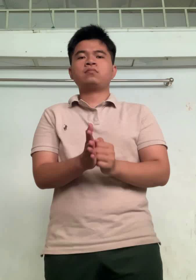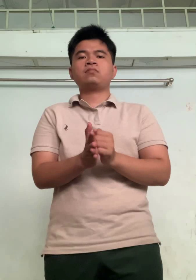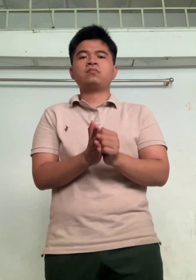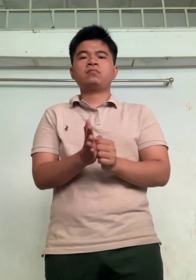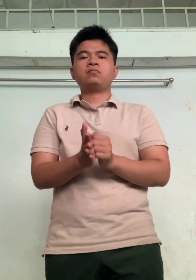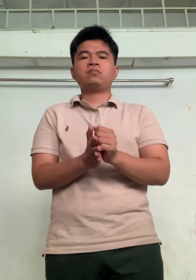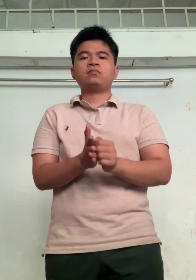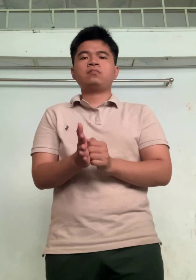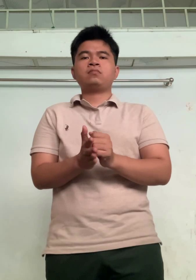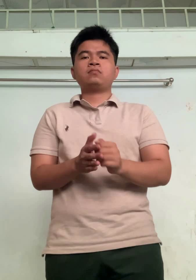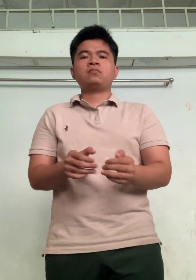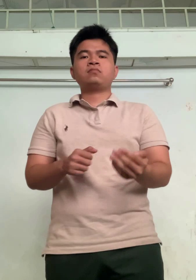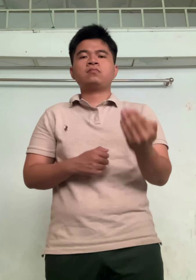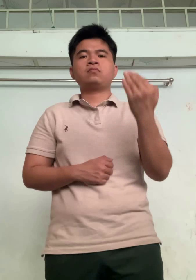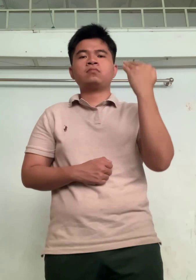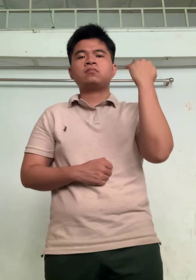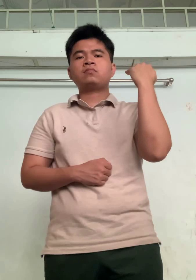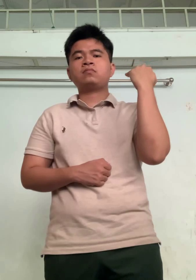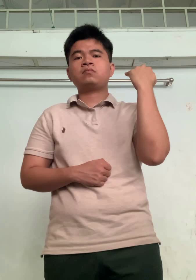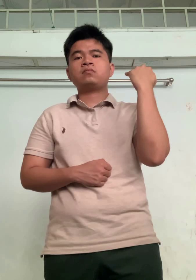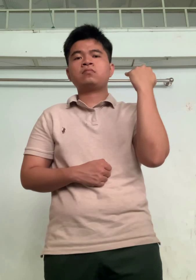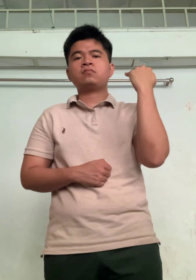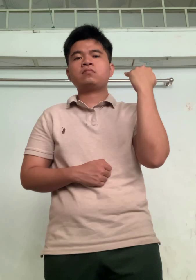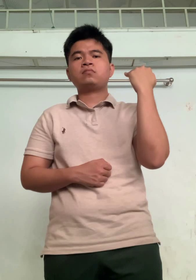thang truoc